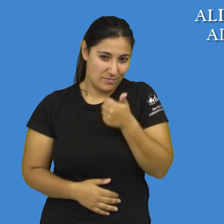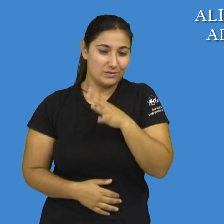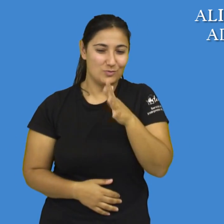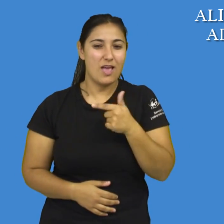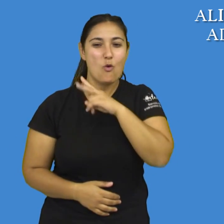motivo